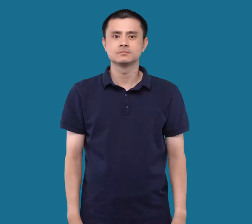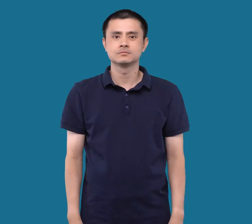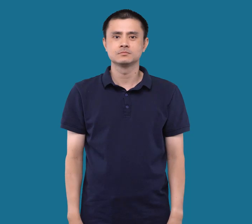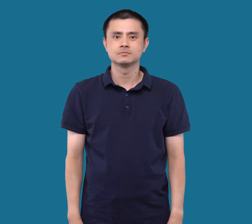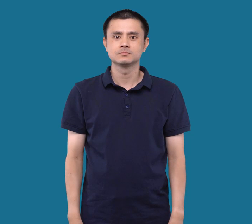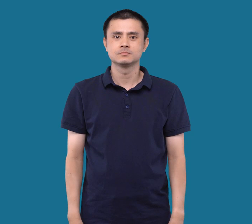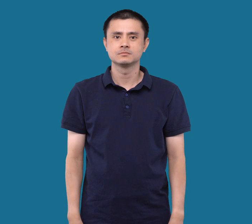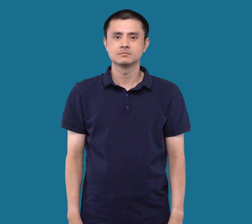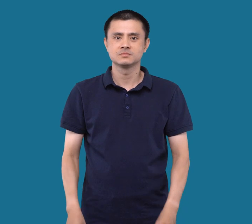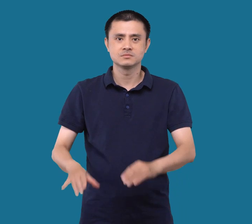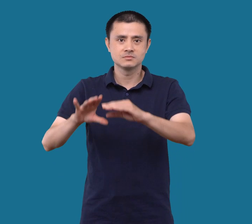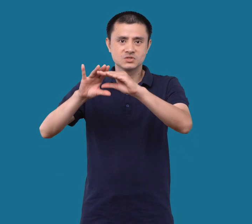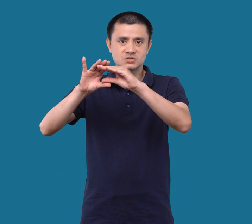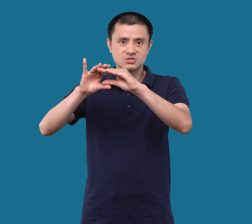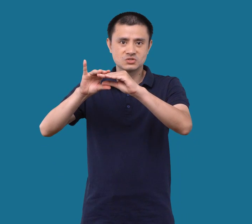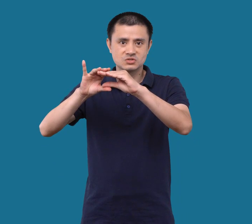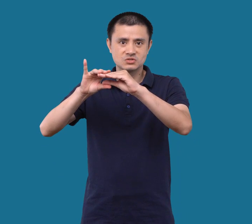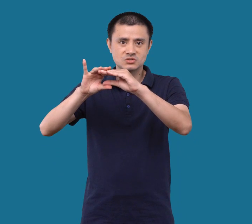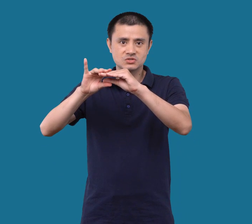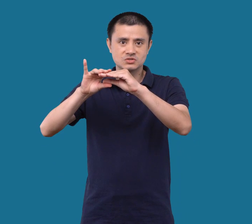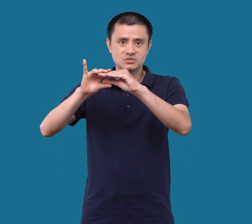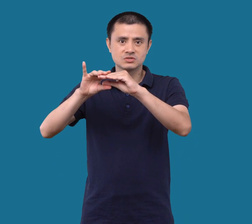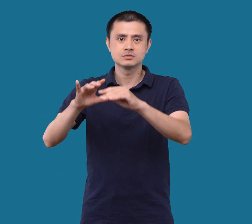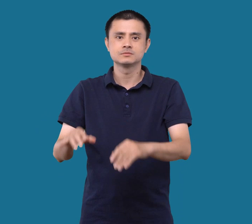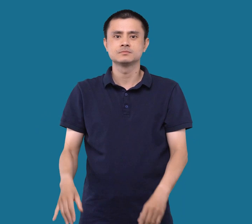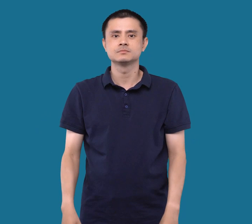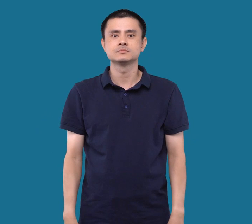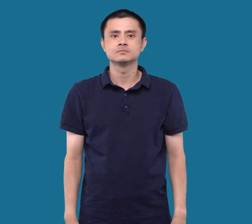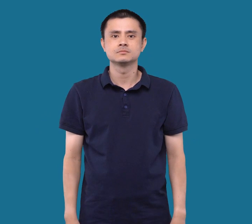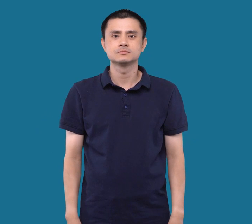chín